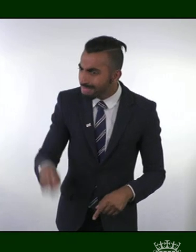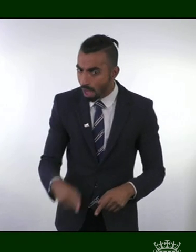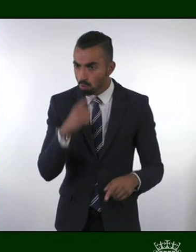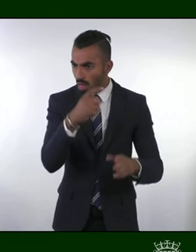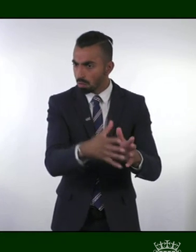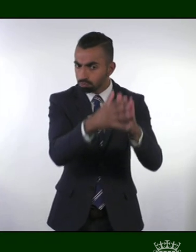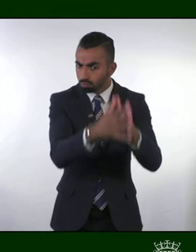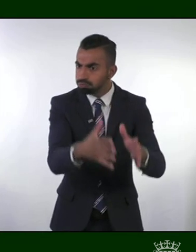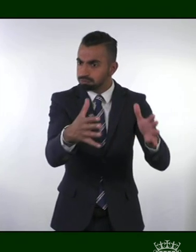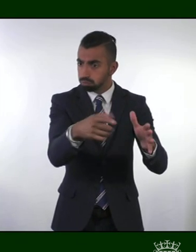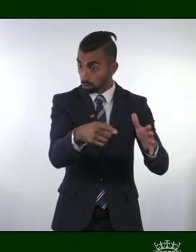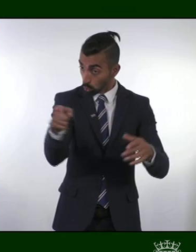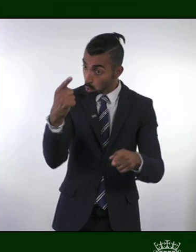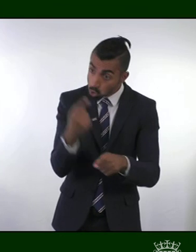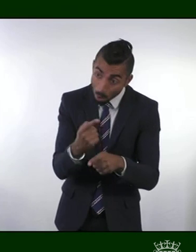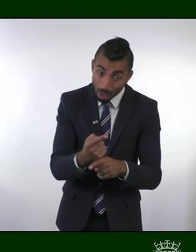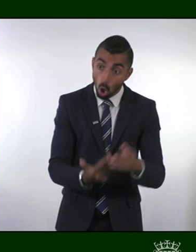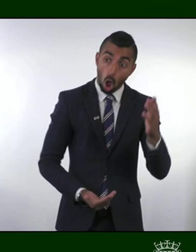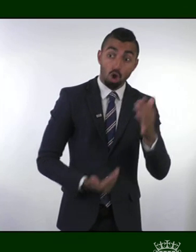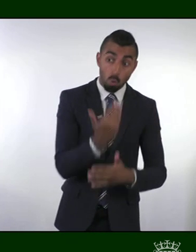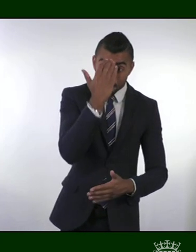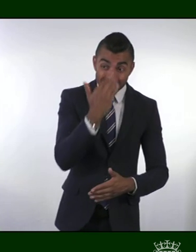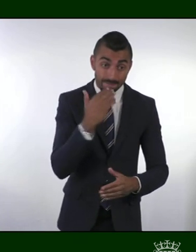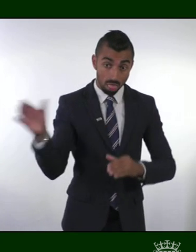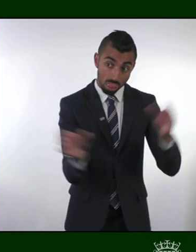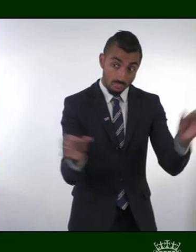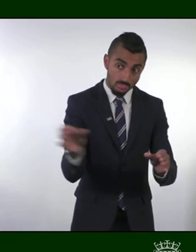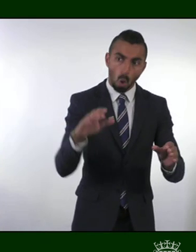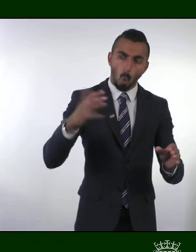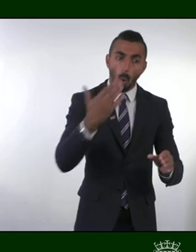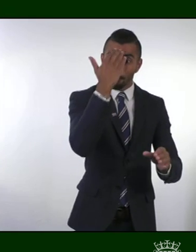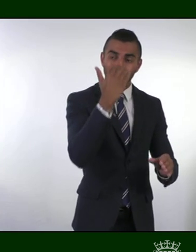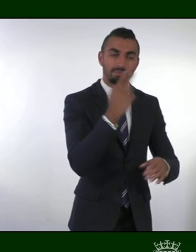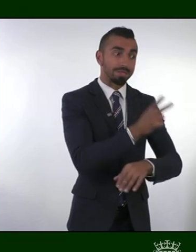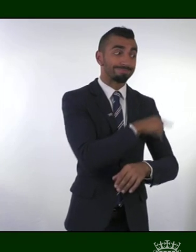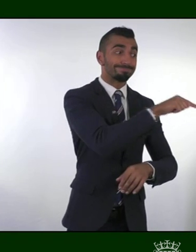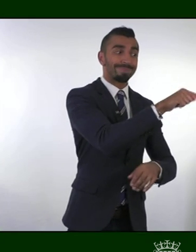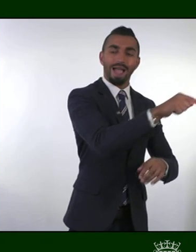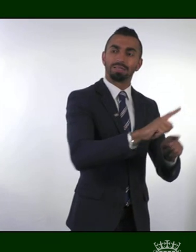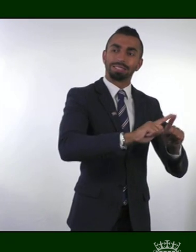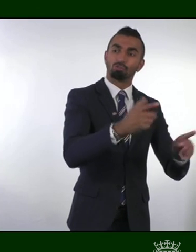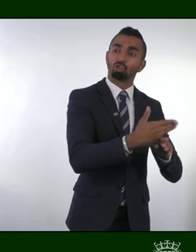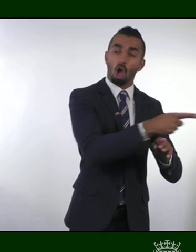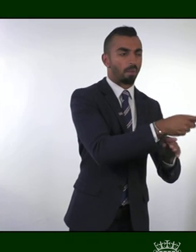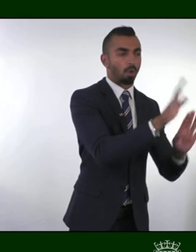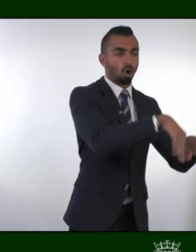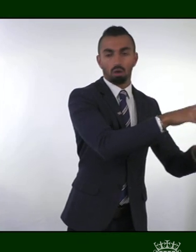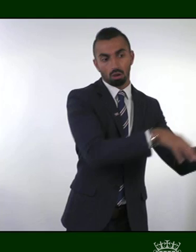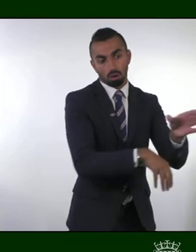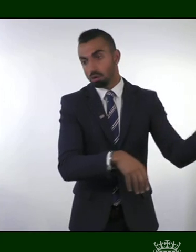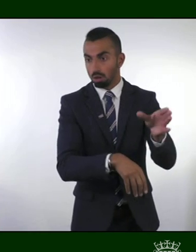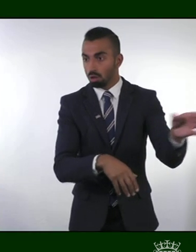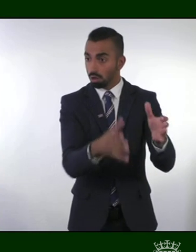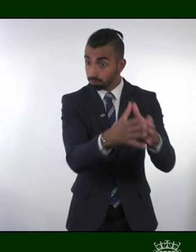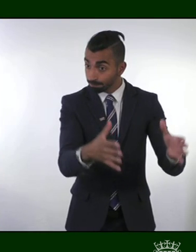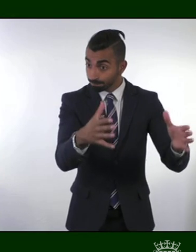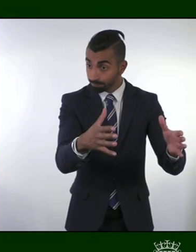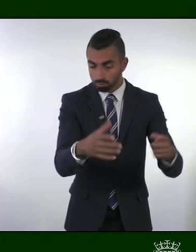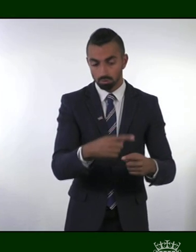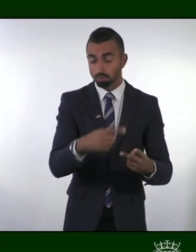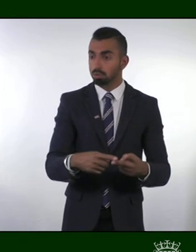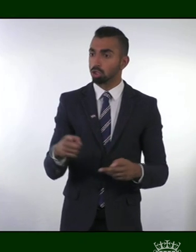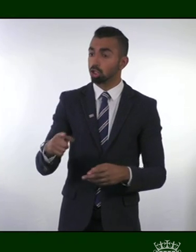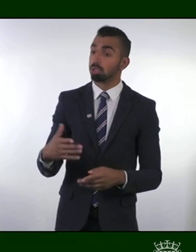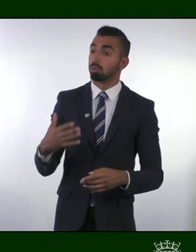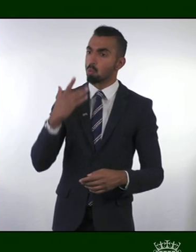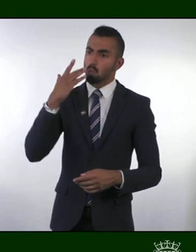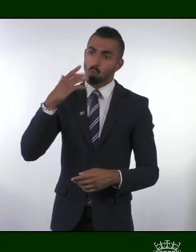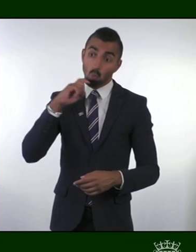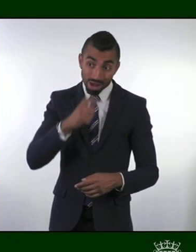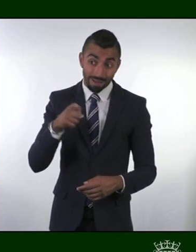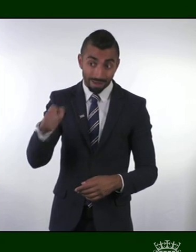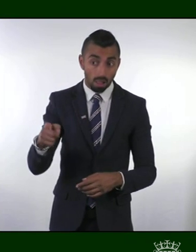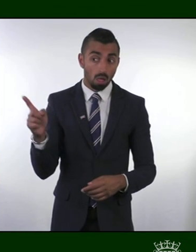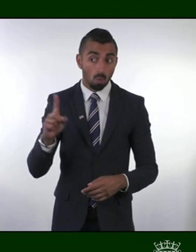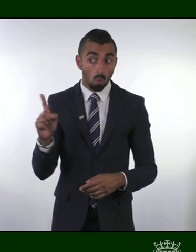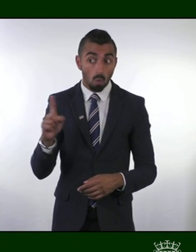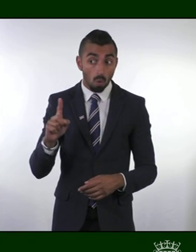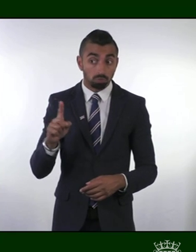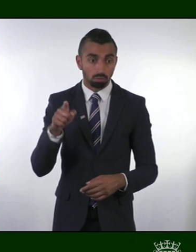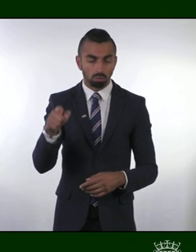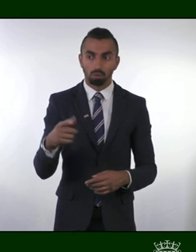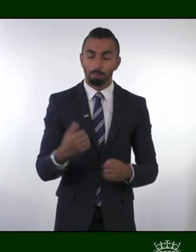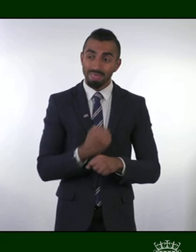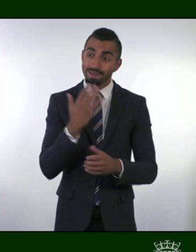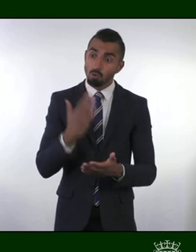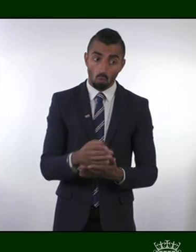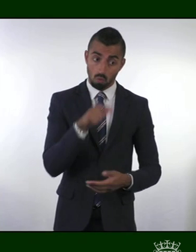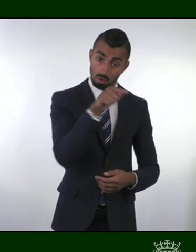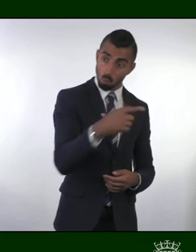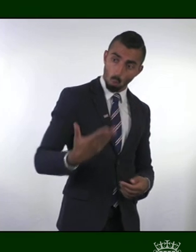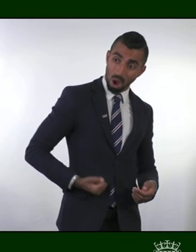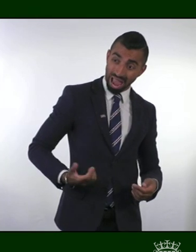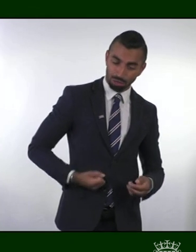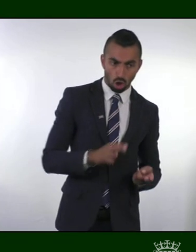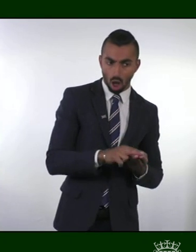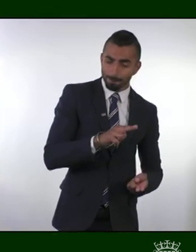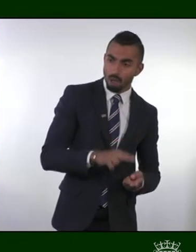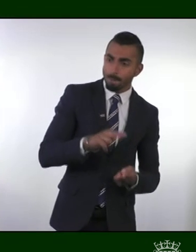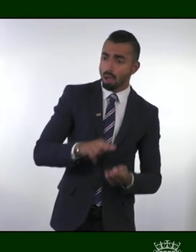Will the jobcentre closure programme be suspended as a result of his announcements, and will he build an attractive terms and conditions package, given the high staff turnover in the DWP?